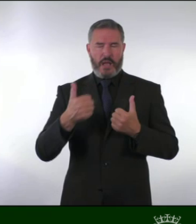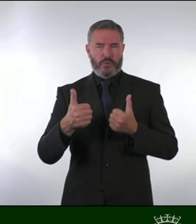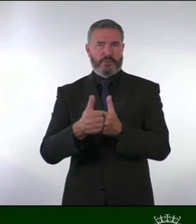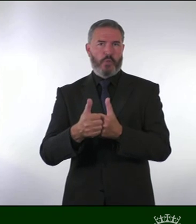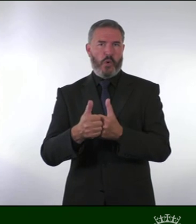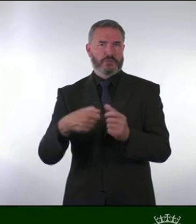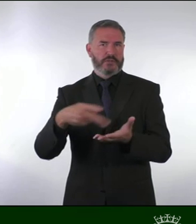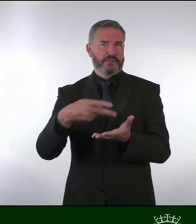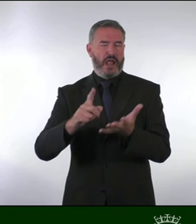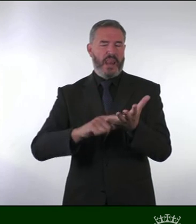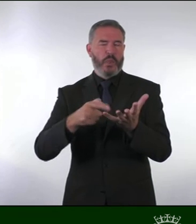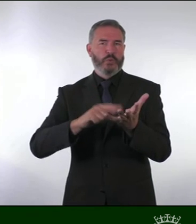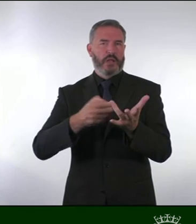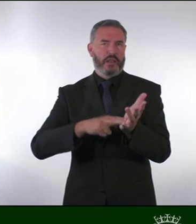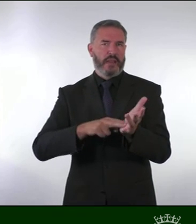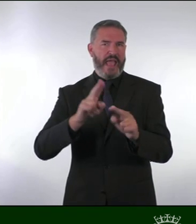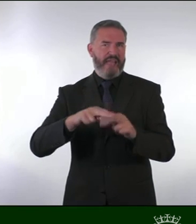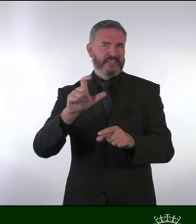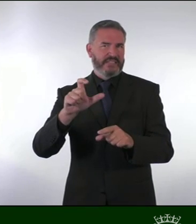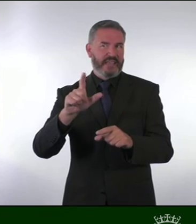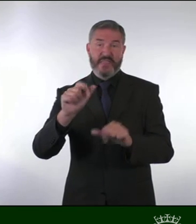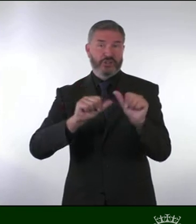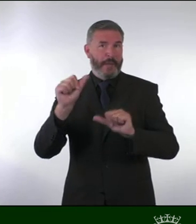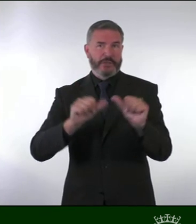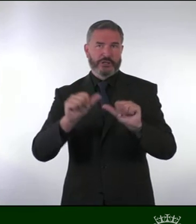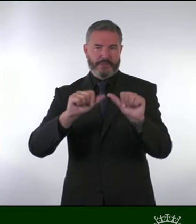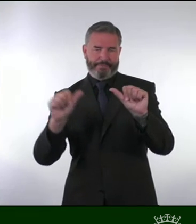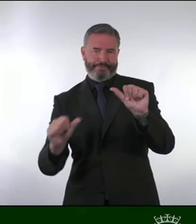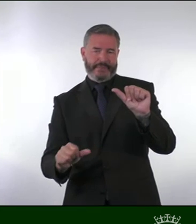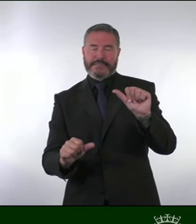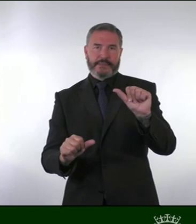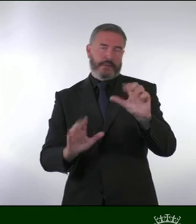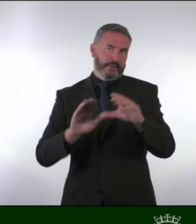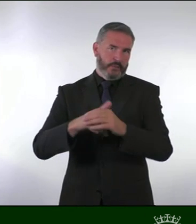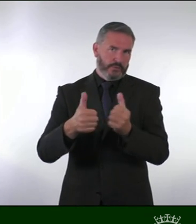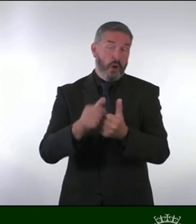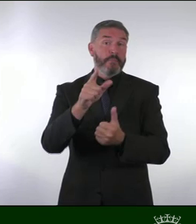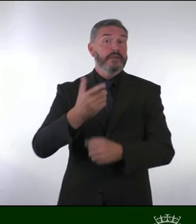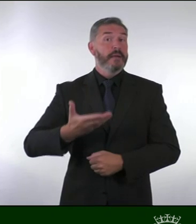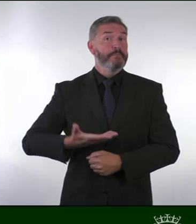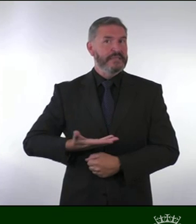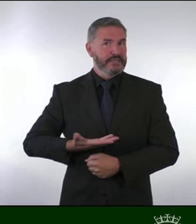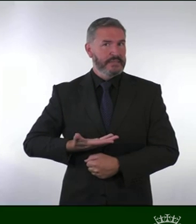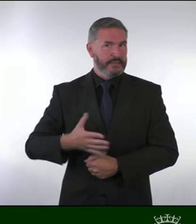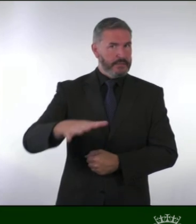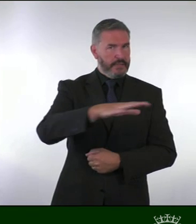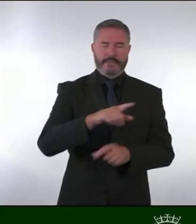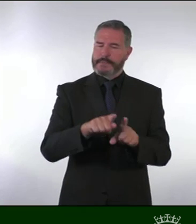Tonight I will be supporting Luton Town FC, who are fighting for their life in the championship, as are businesses across Luton South.